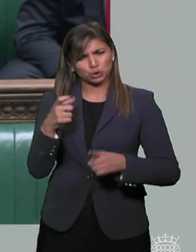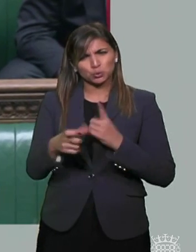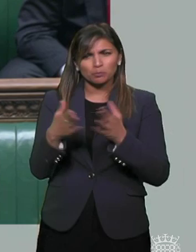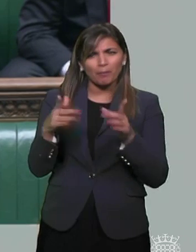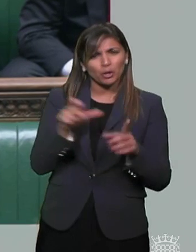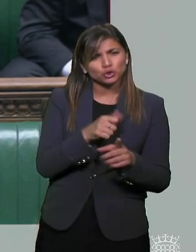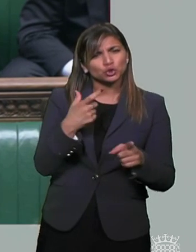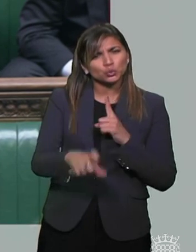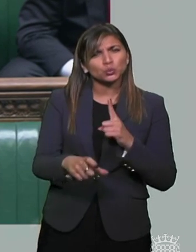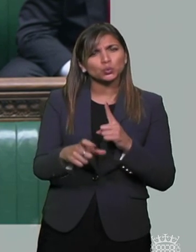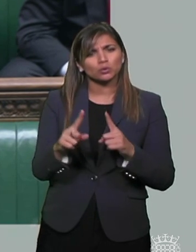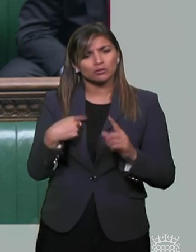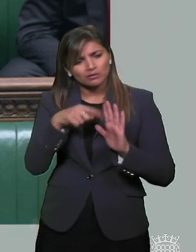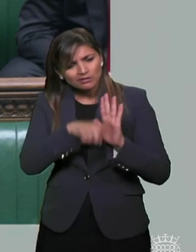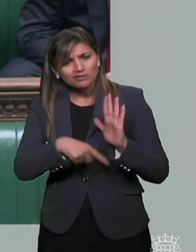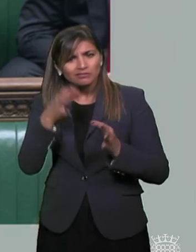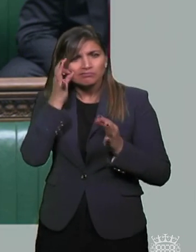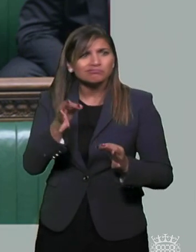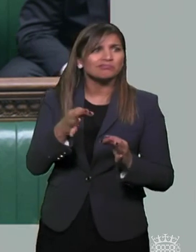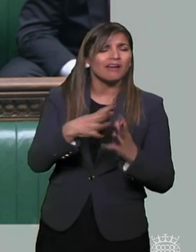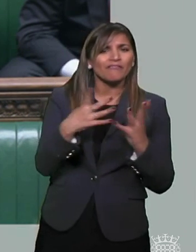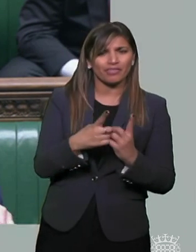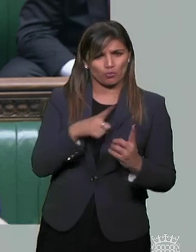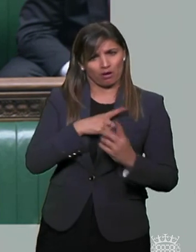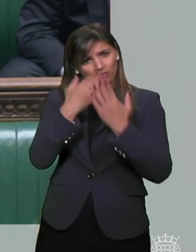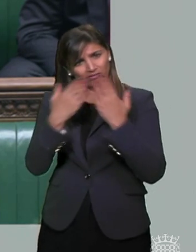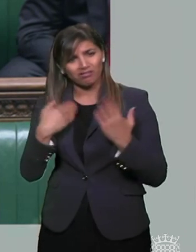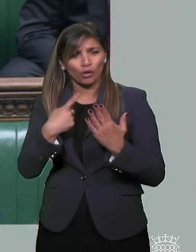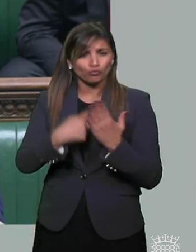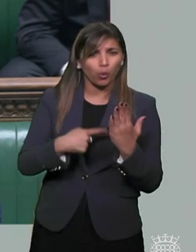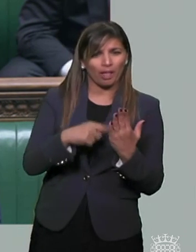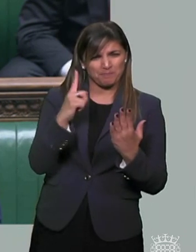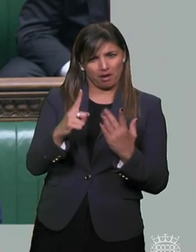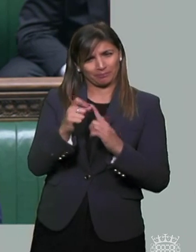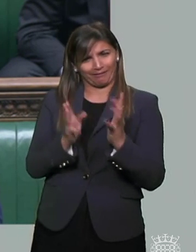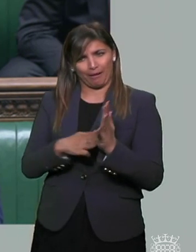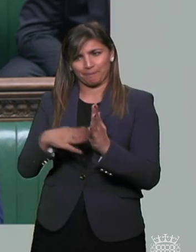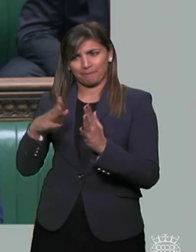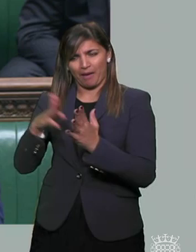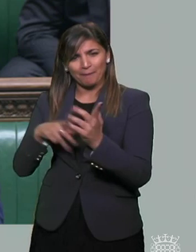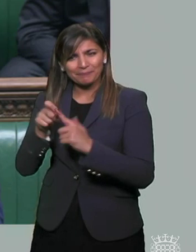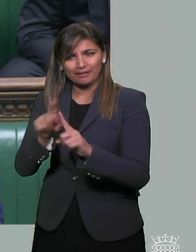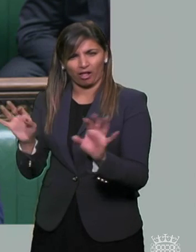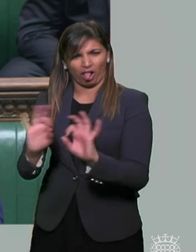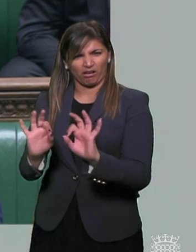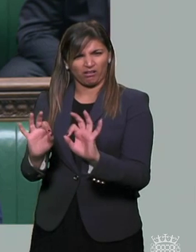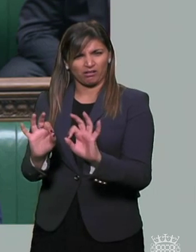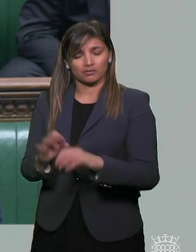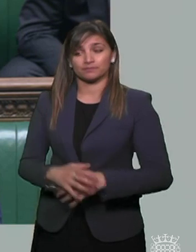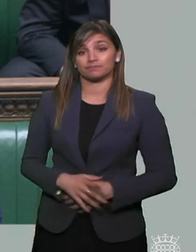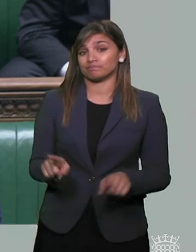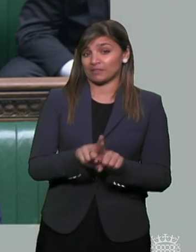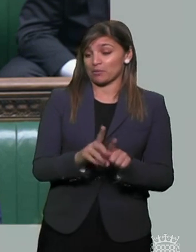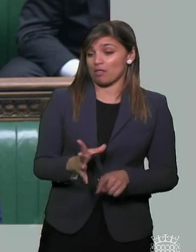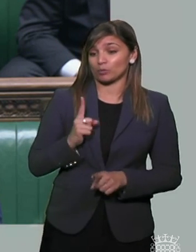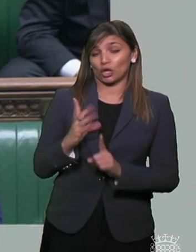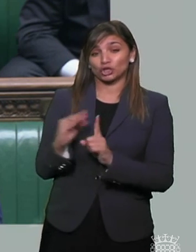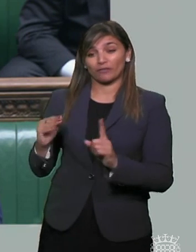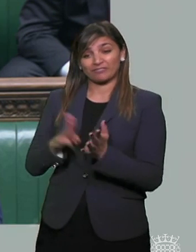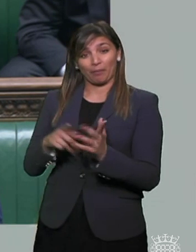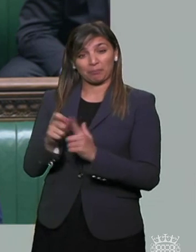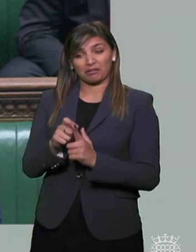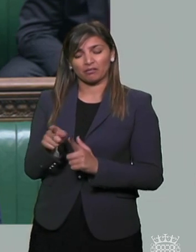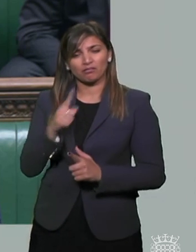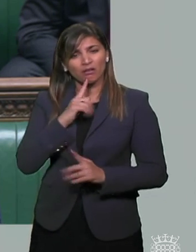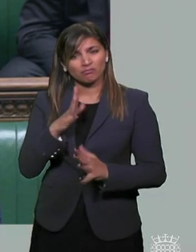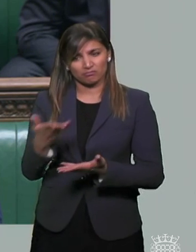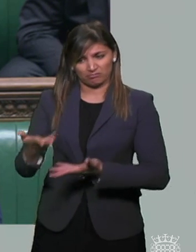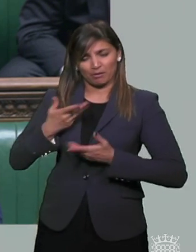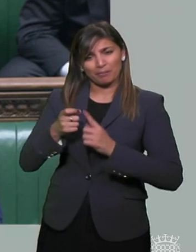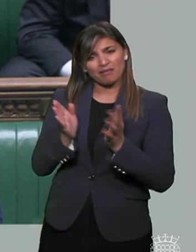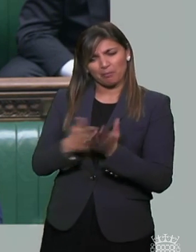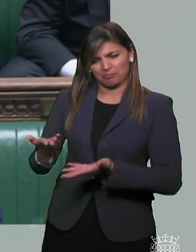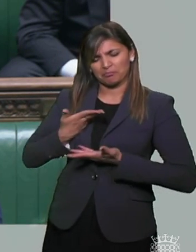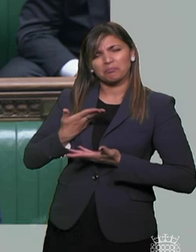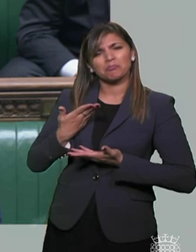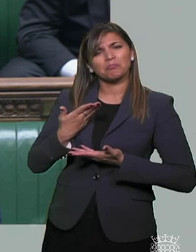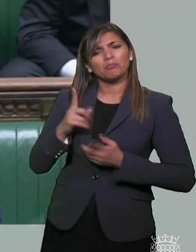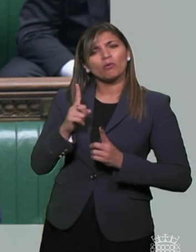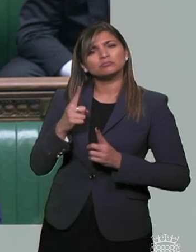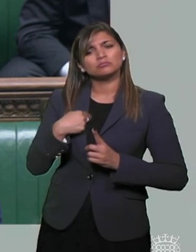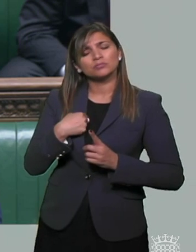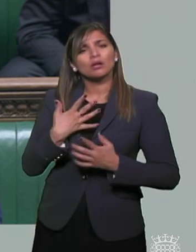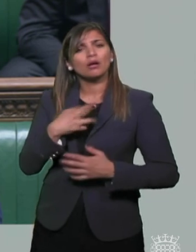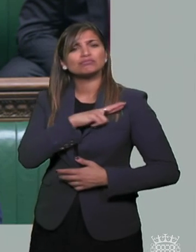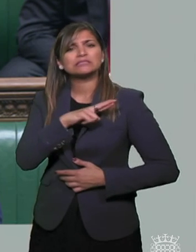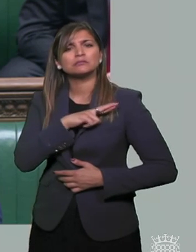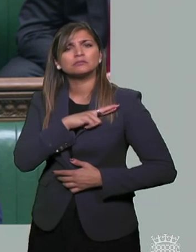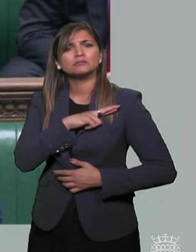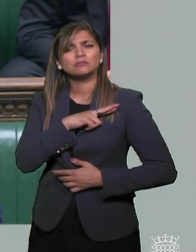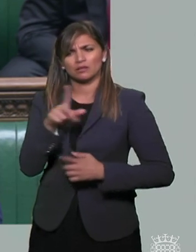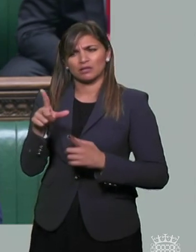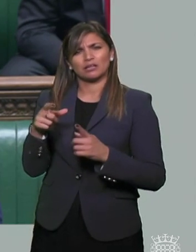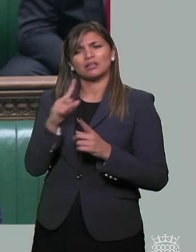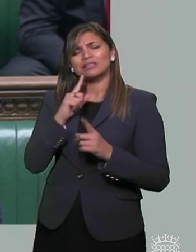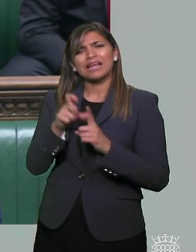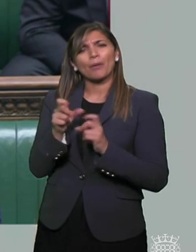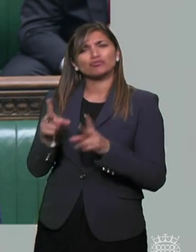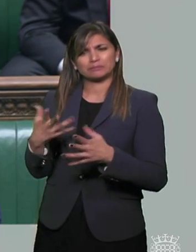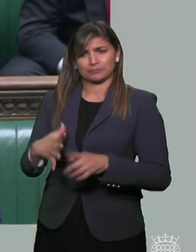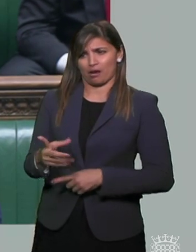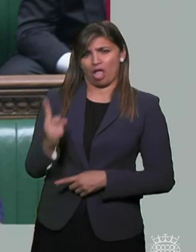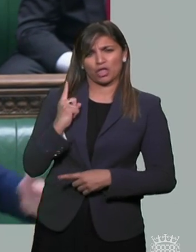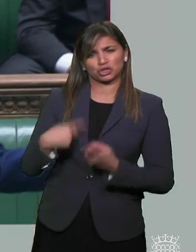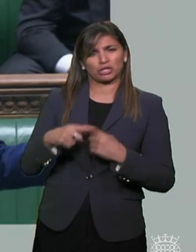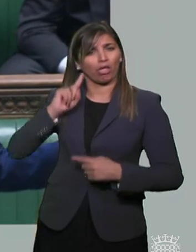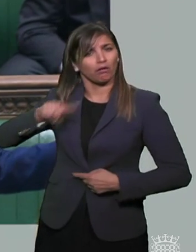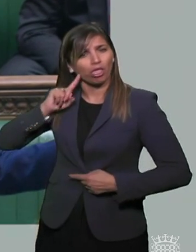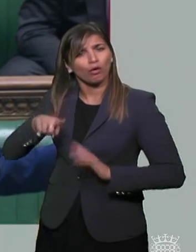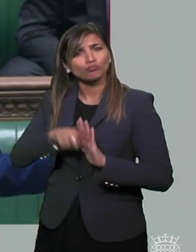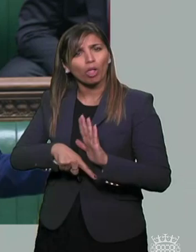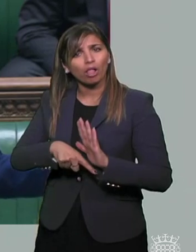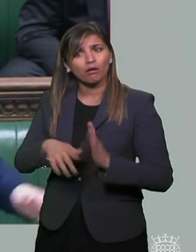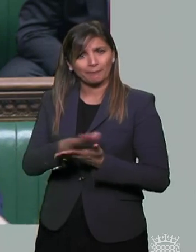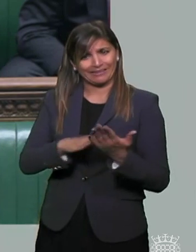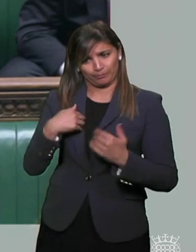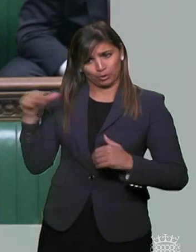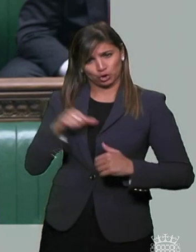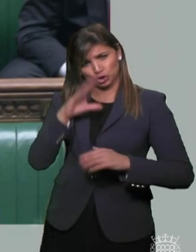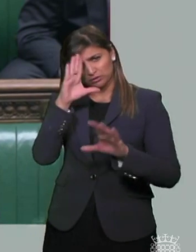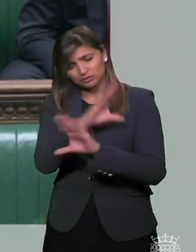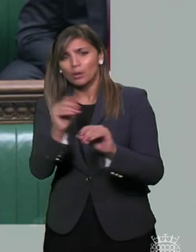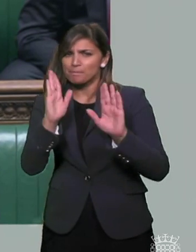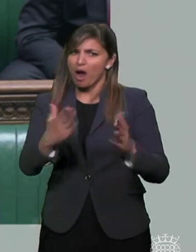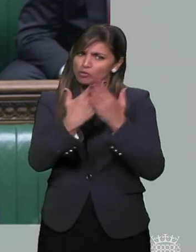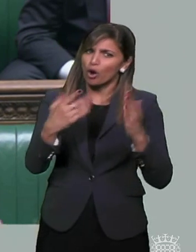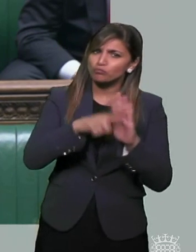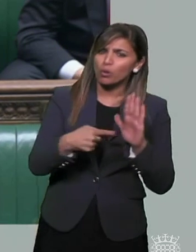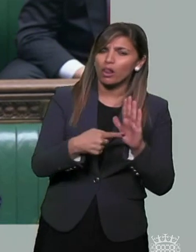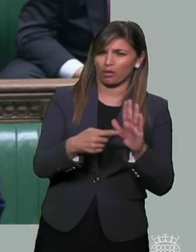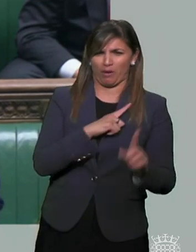a Tory MP. The Conservative honourable Member for Shipley last week asked: “Will he give me any reason at all why I should not tell my constituents to treat these new rules…the same way that…Downing Street treated last year’s rules?”— The Prime Minister has had a week to come up with a good answer.